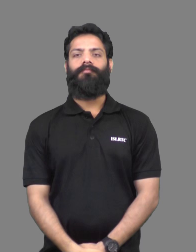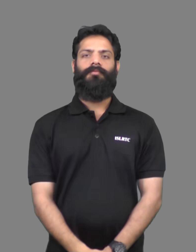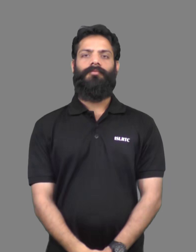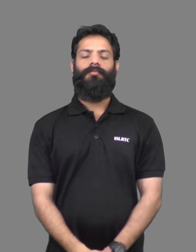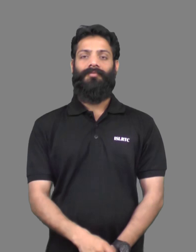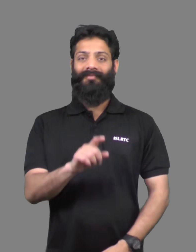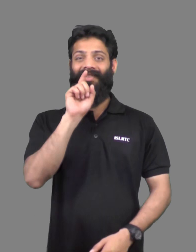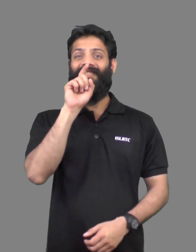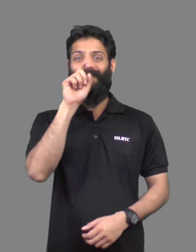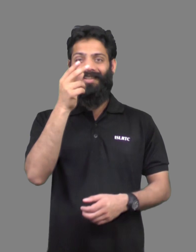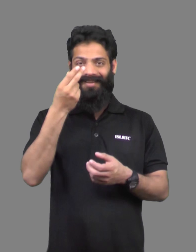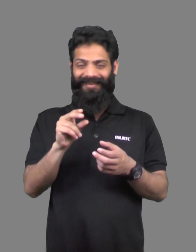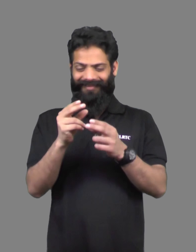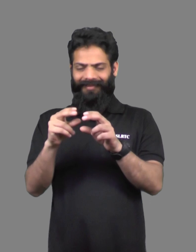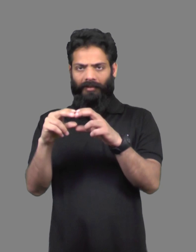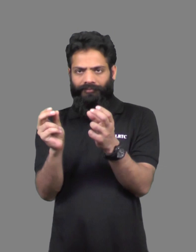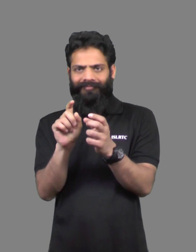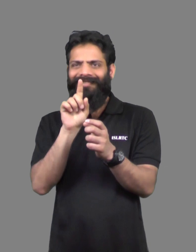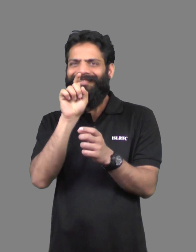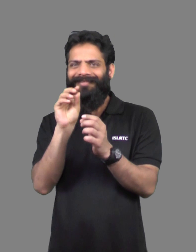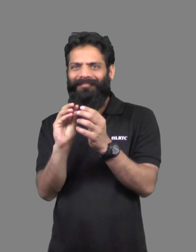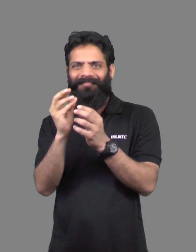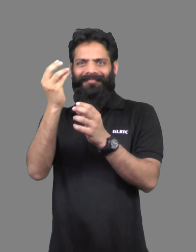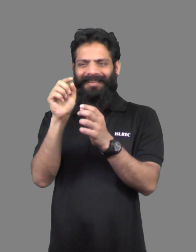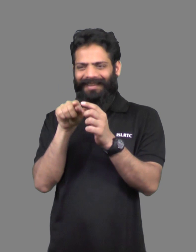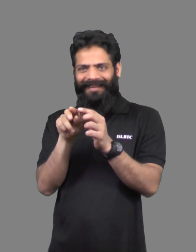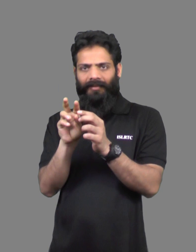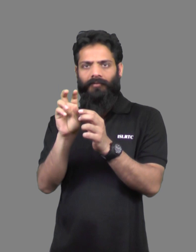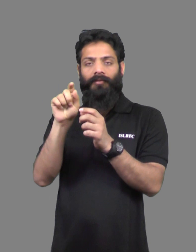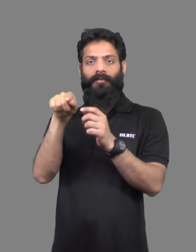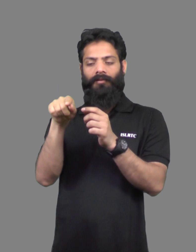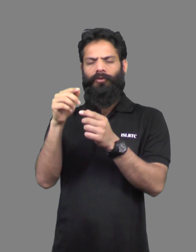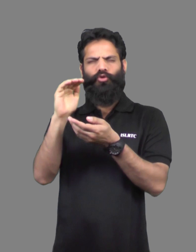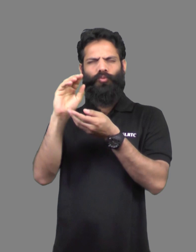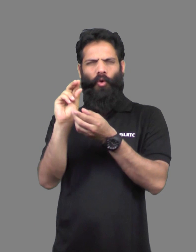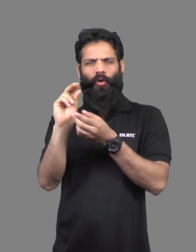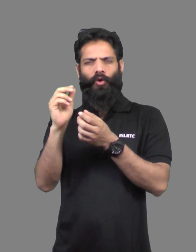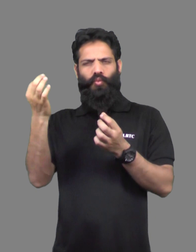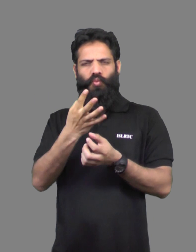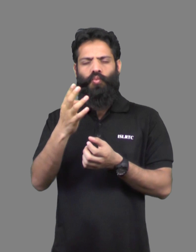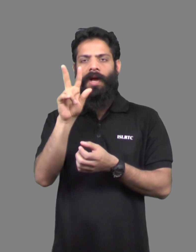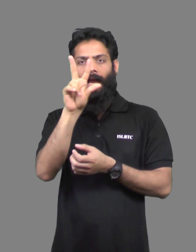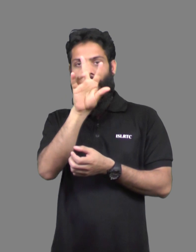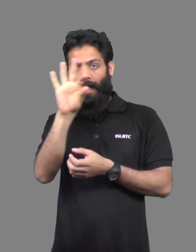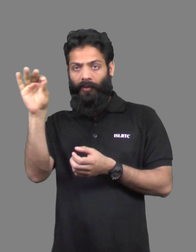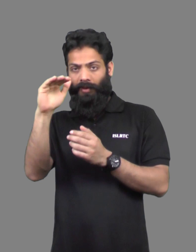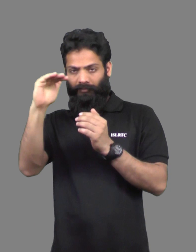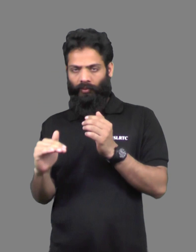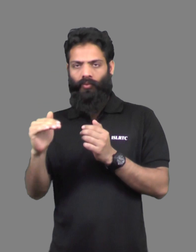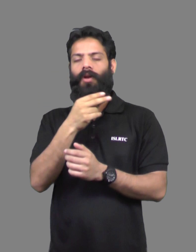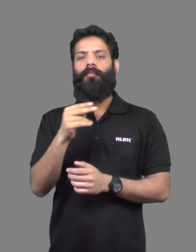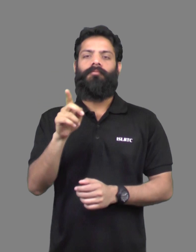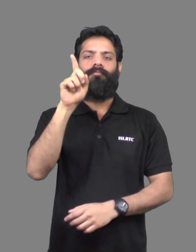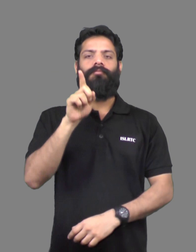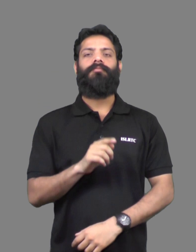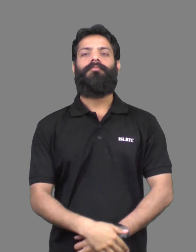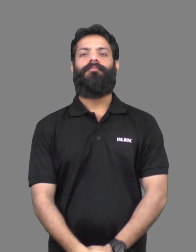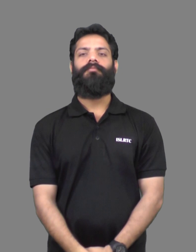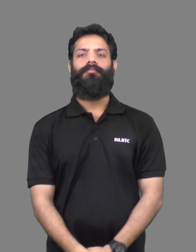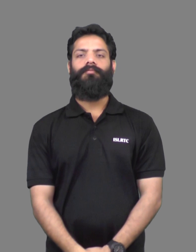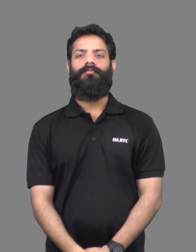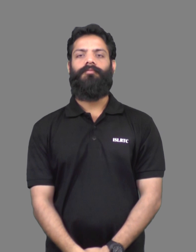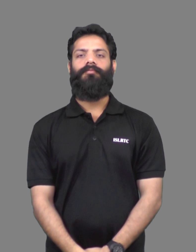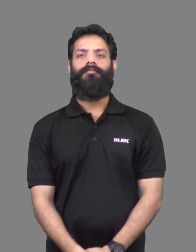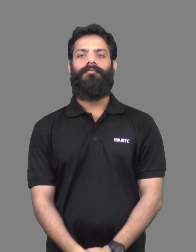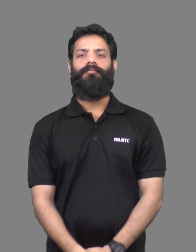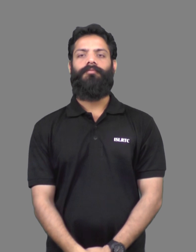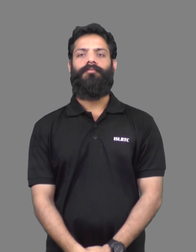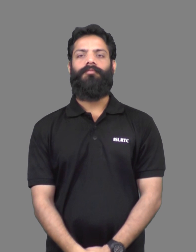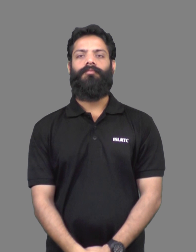Chicks